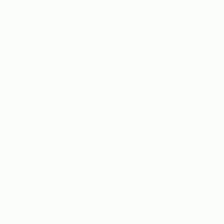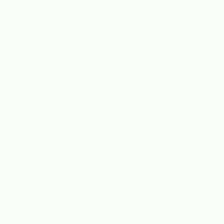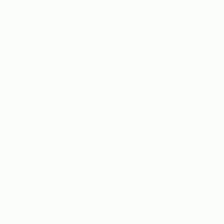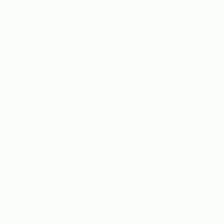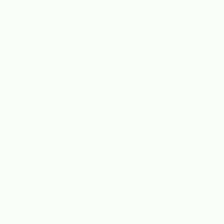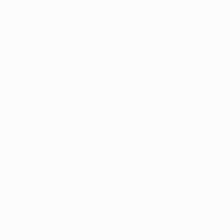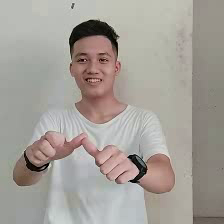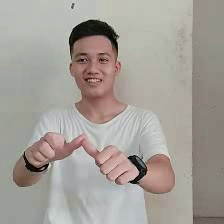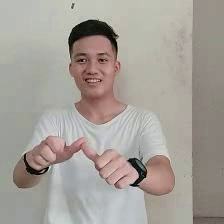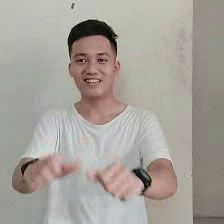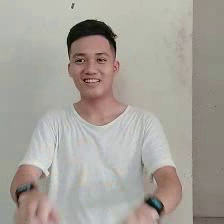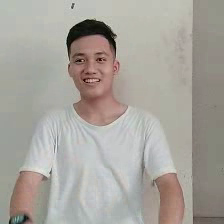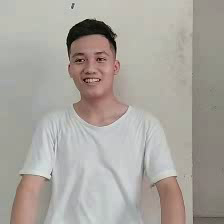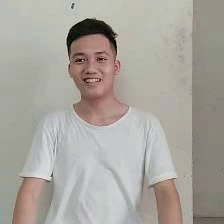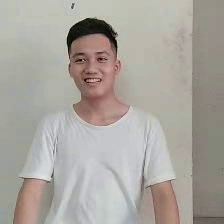Nhớ